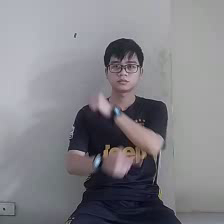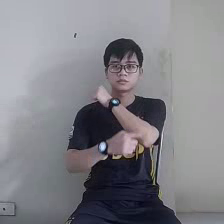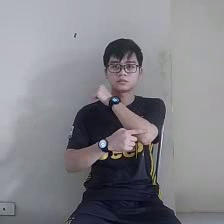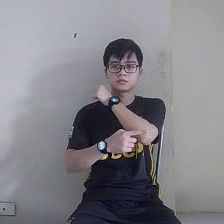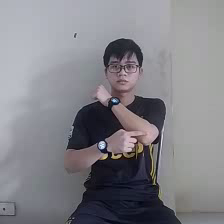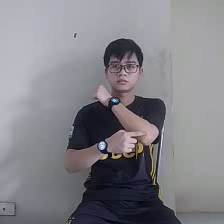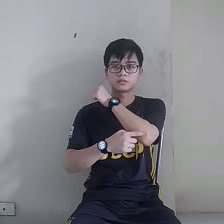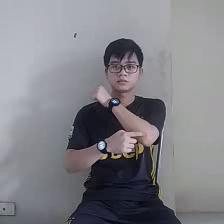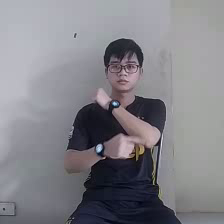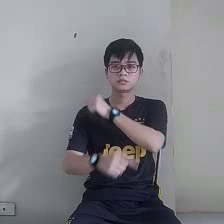Cám dỗ